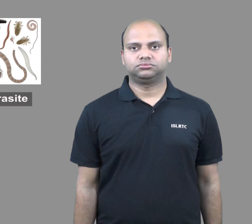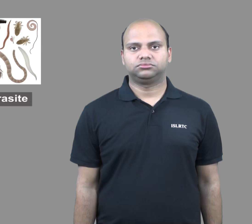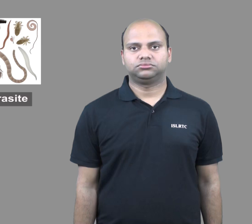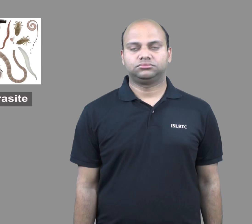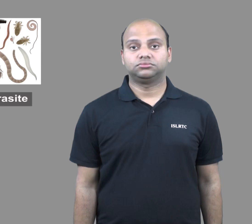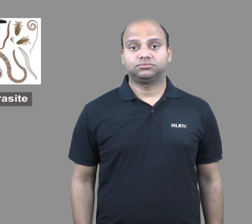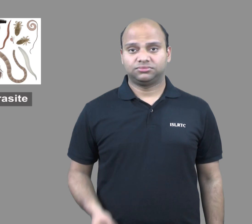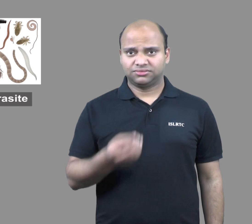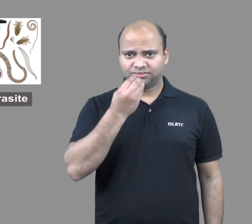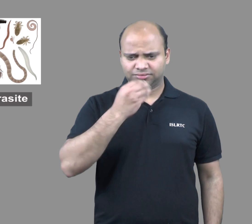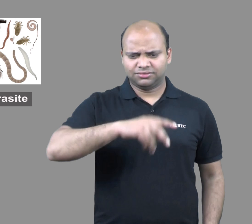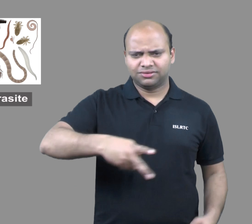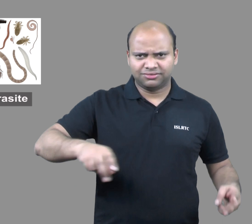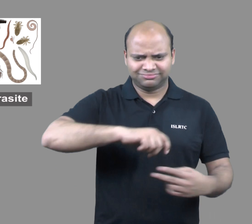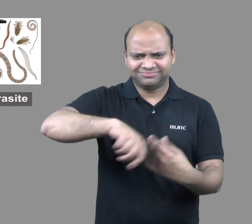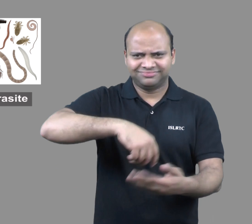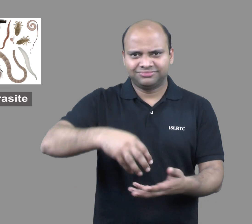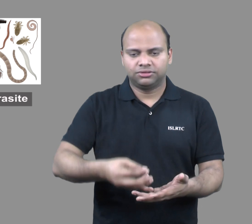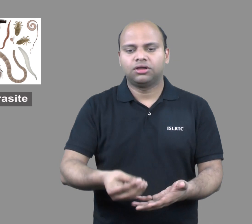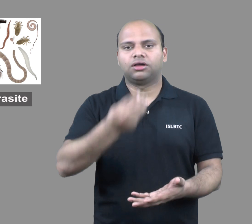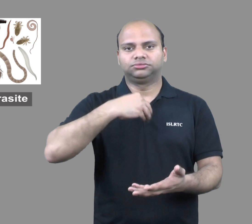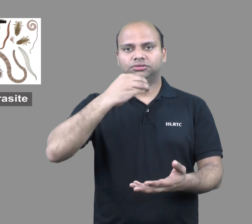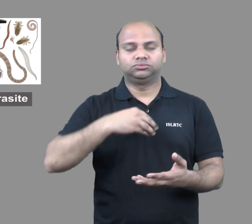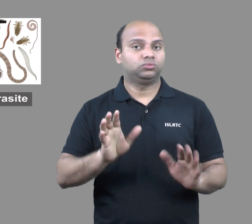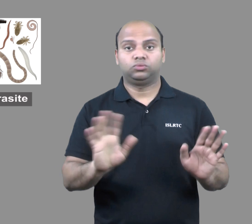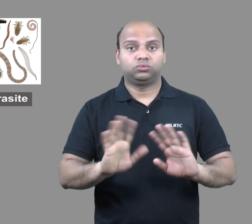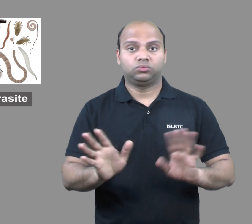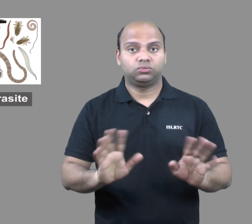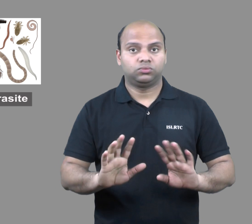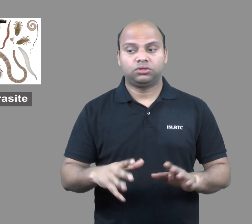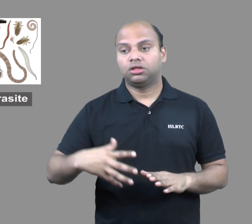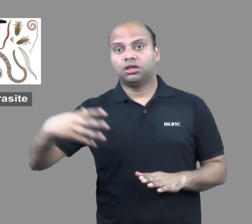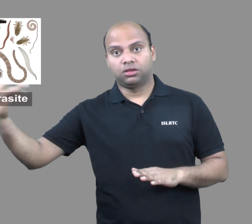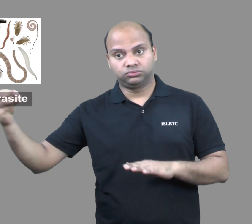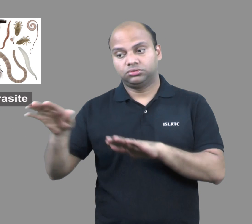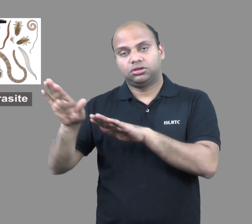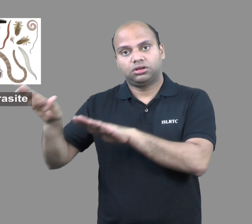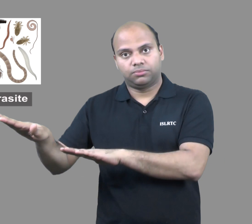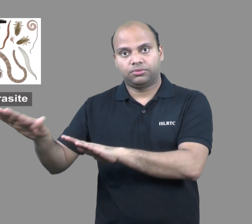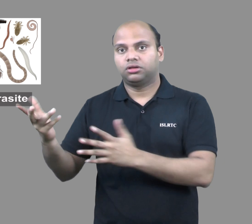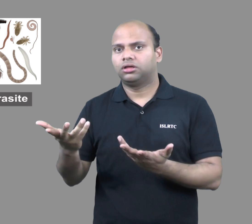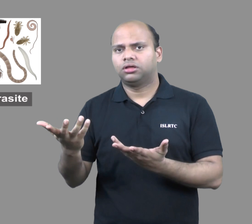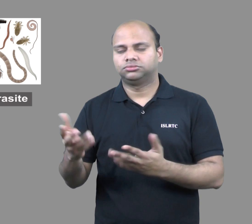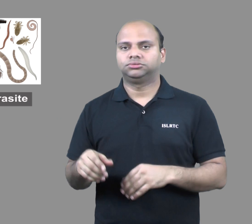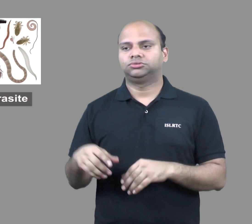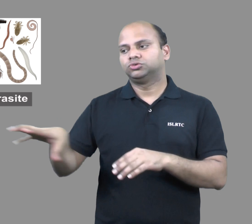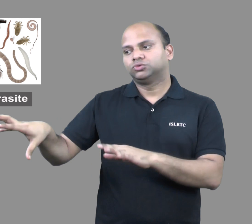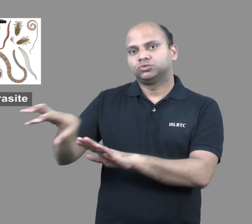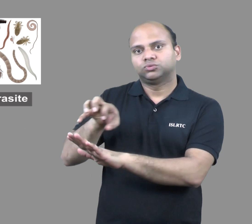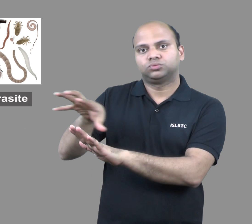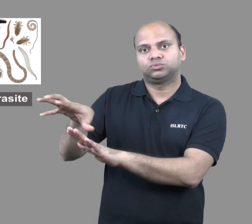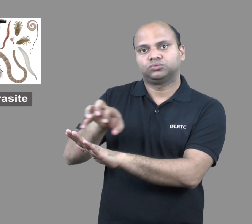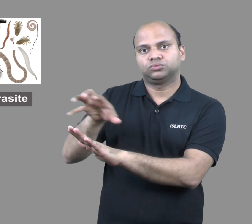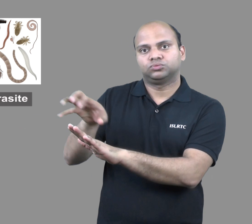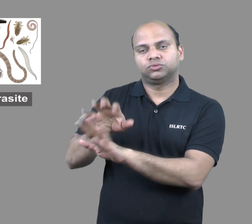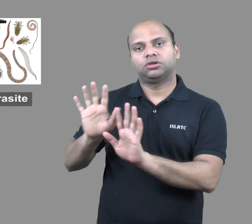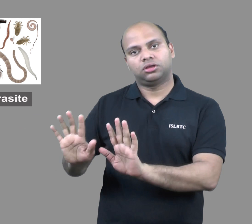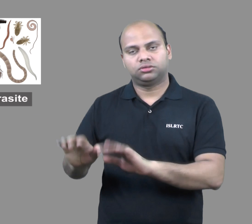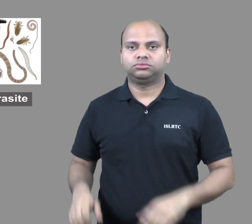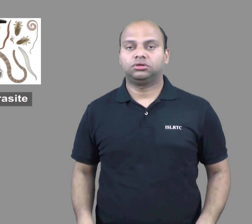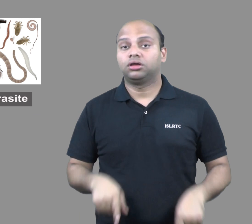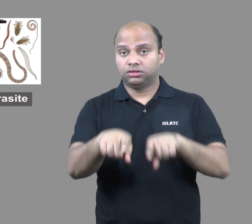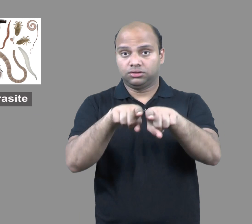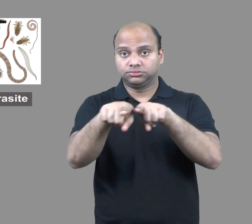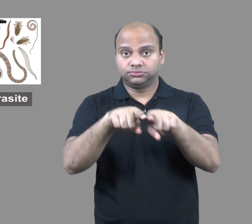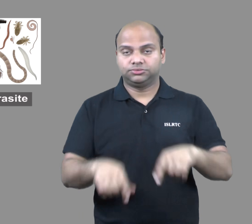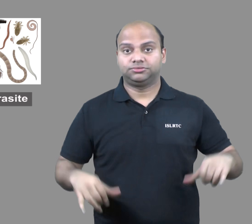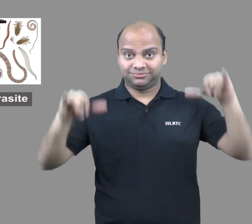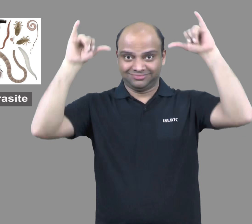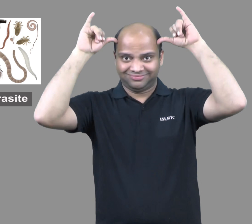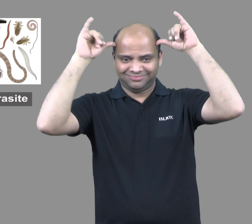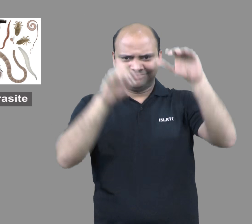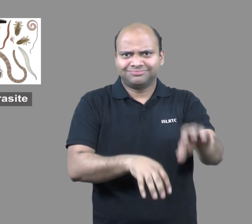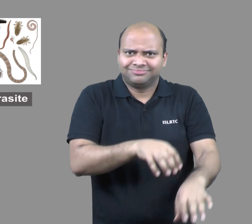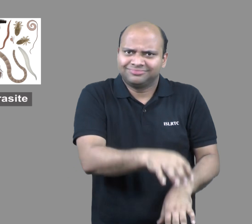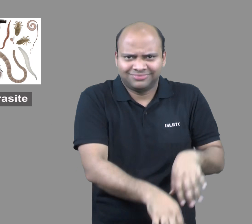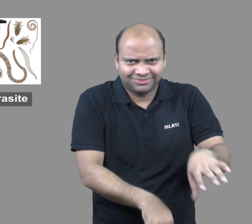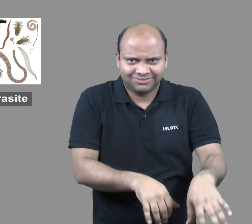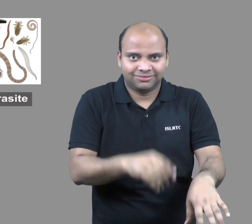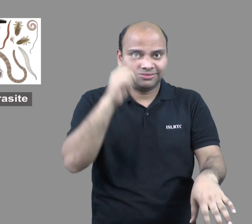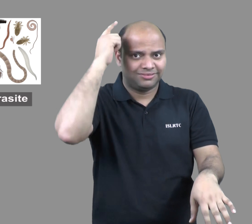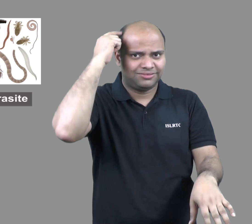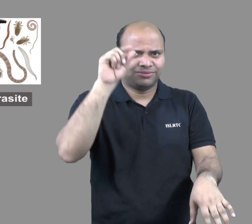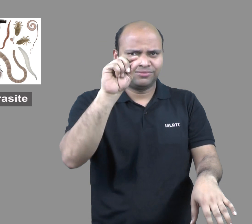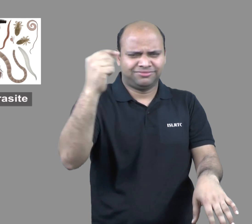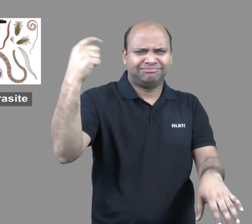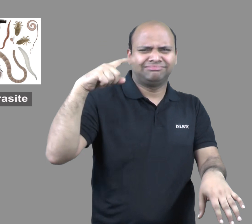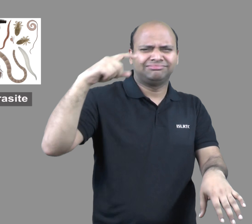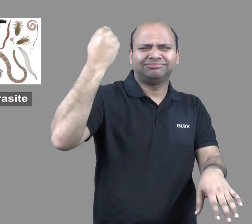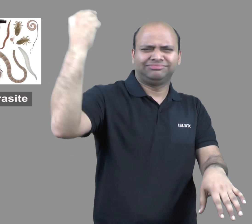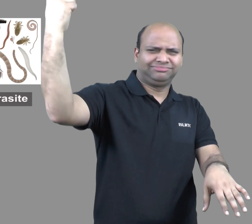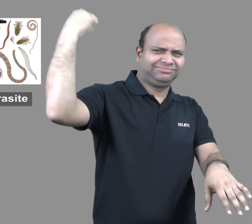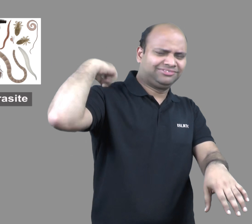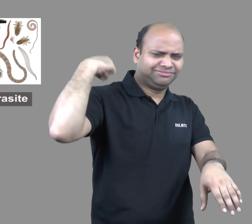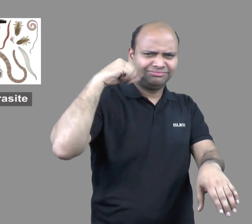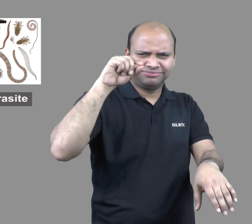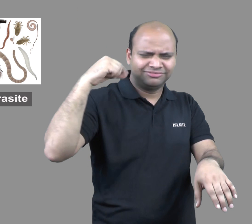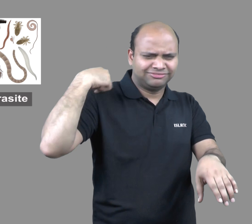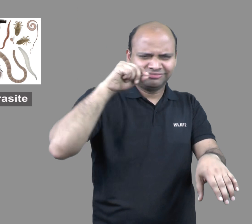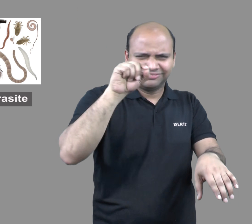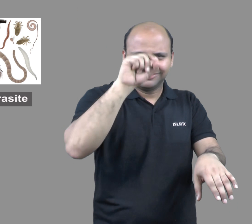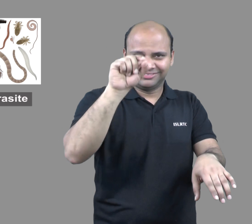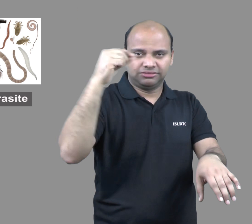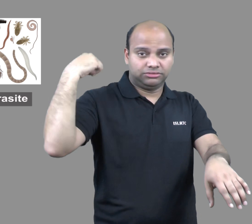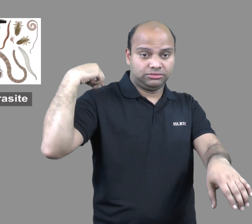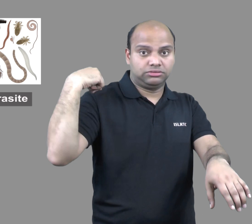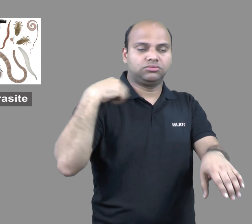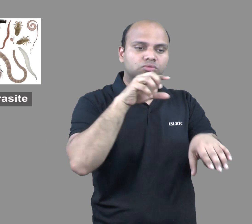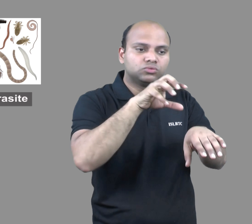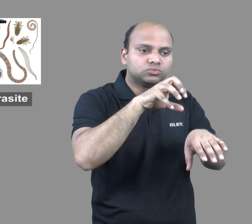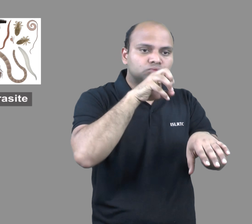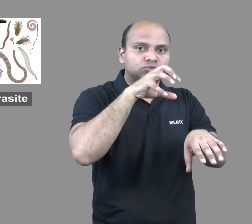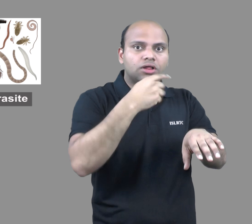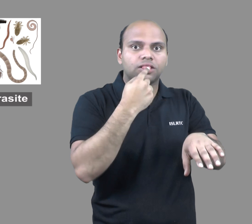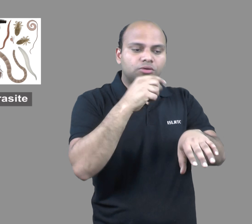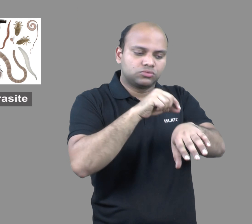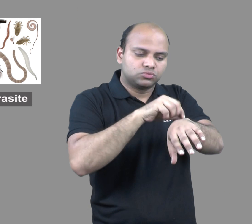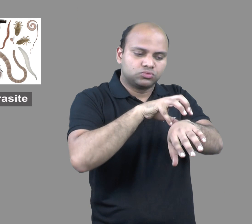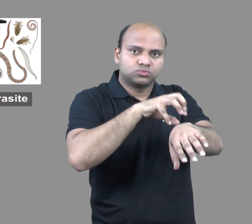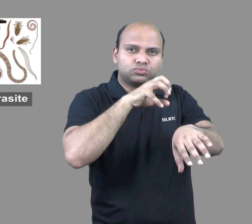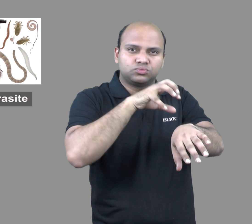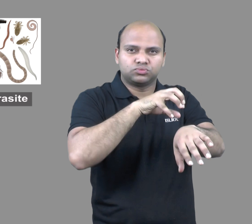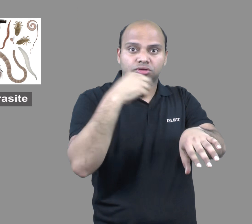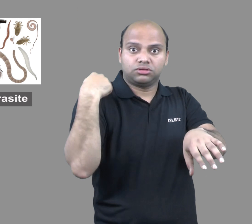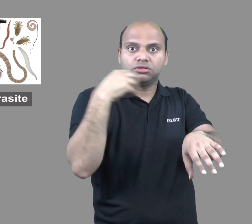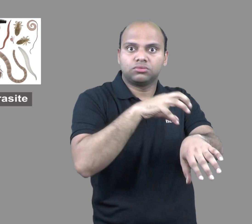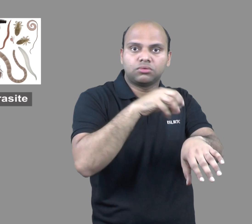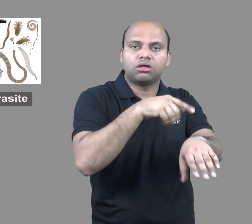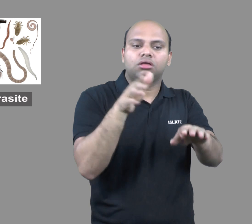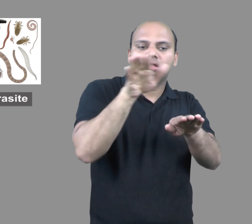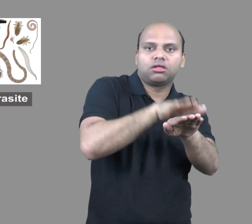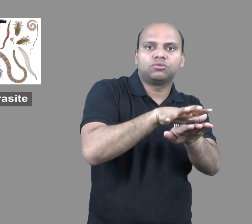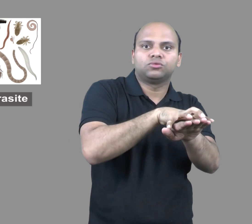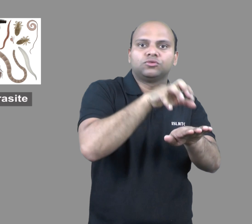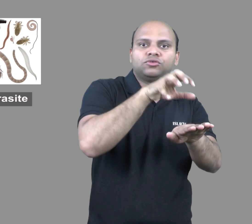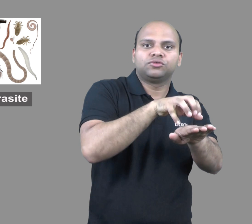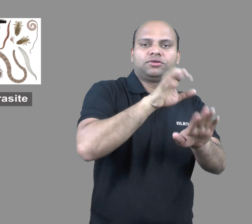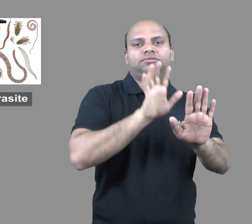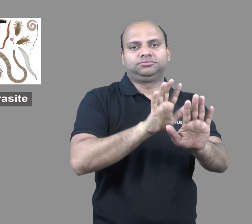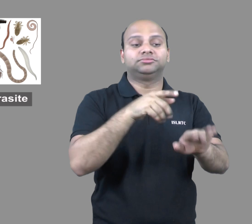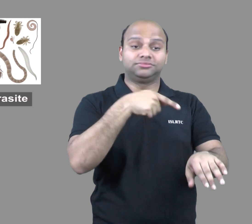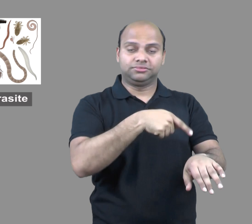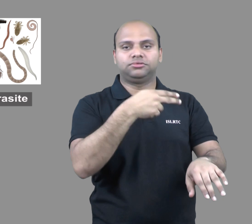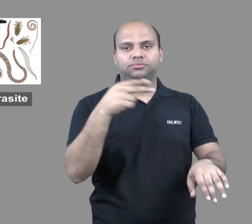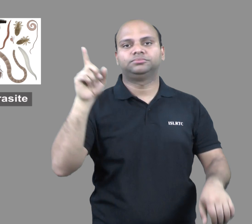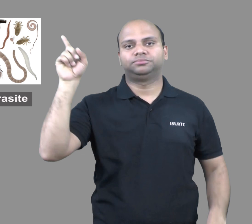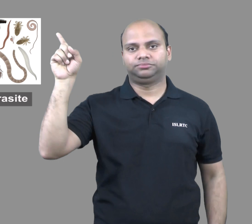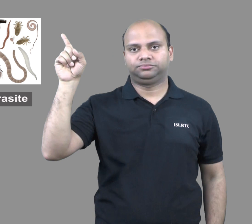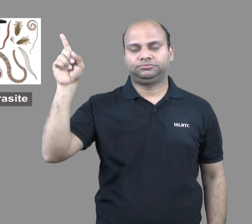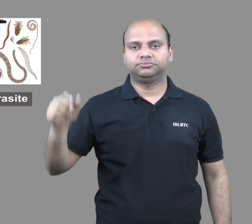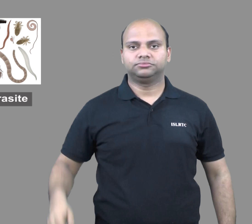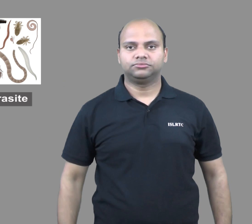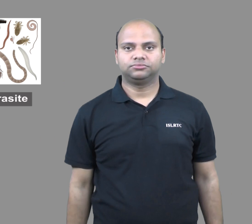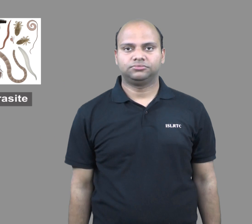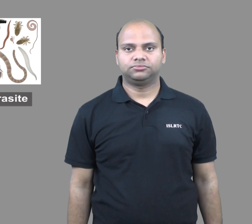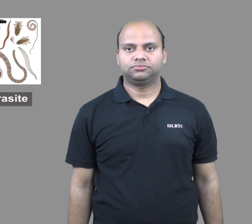Parasite